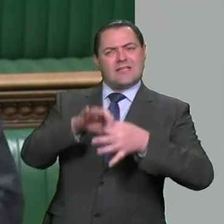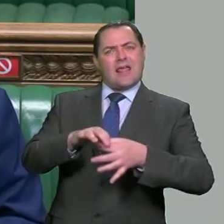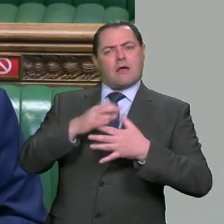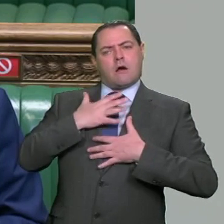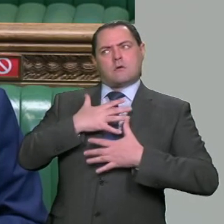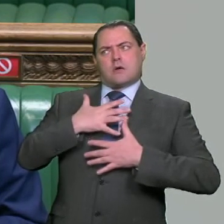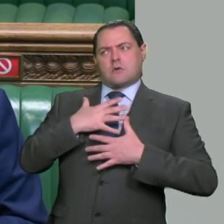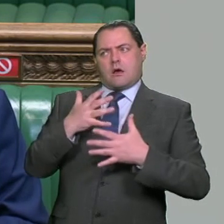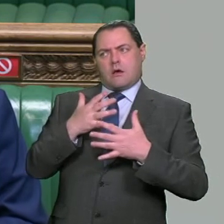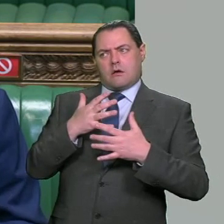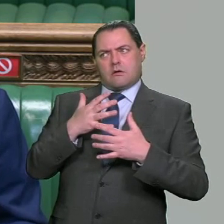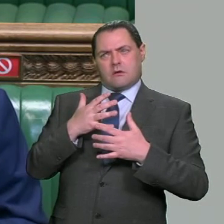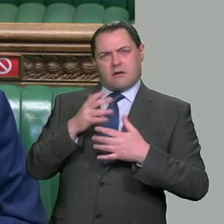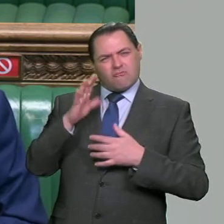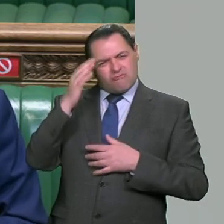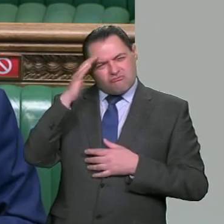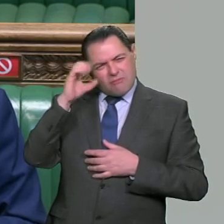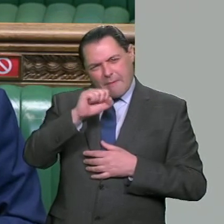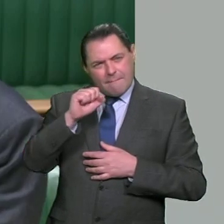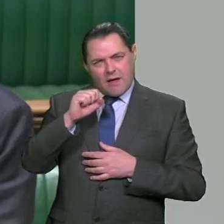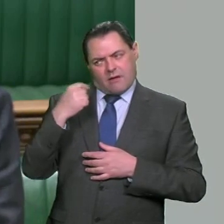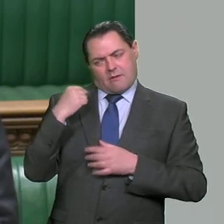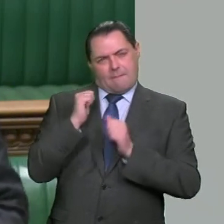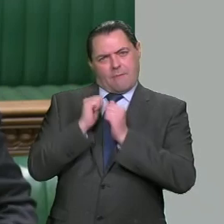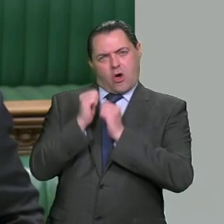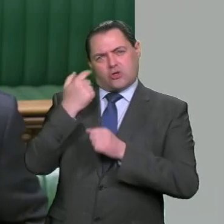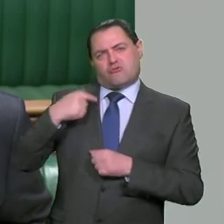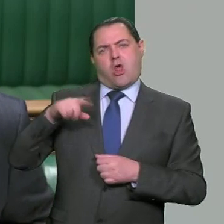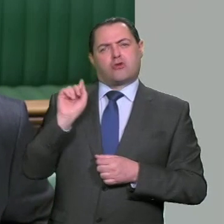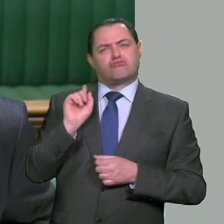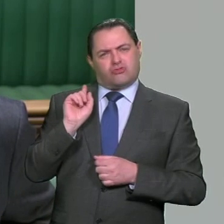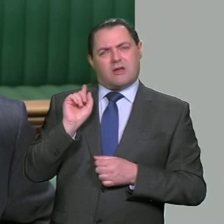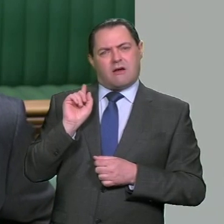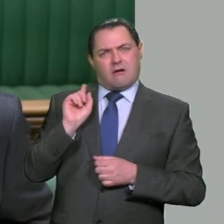May I just remind the House of what we were facing in March last year?